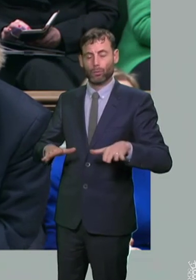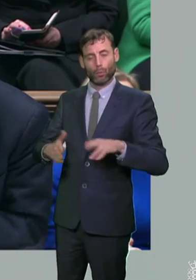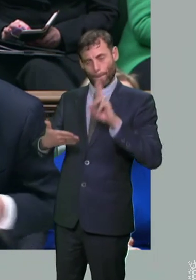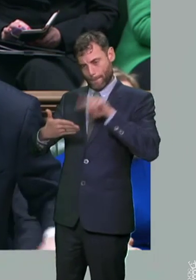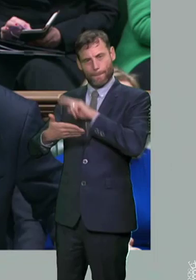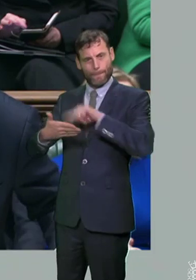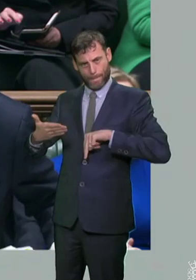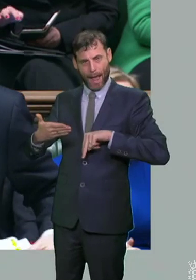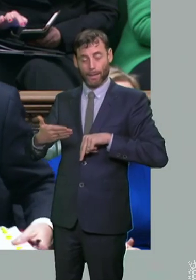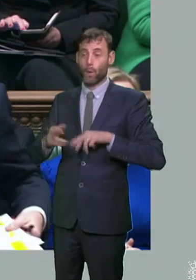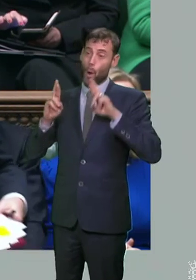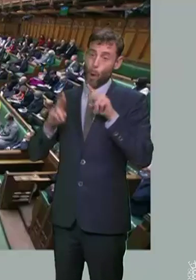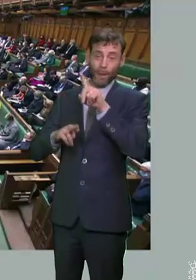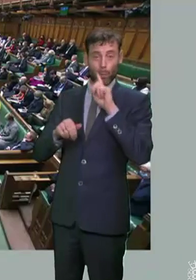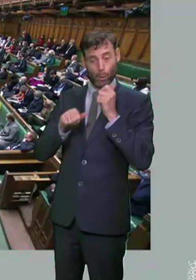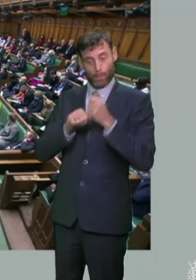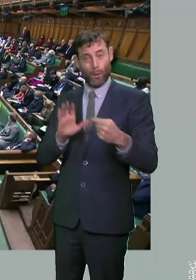I hope that he will support it.